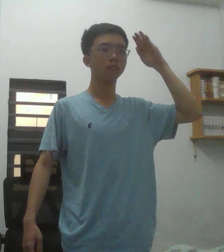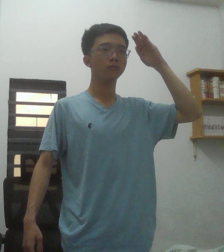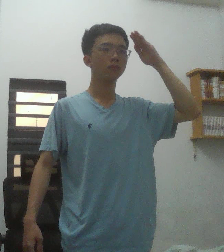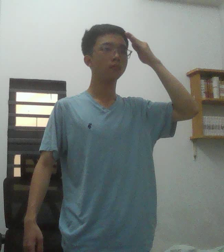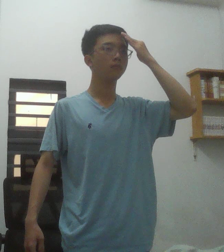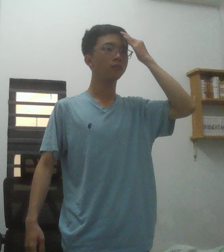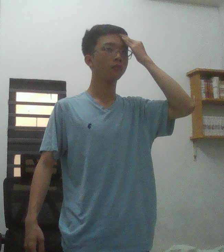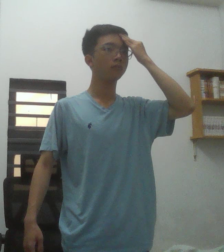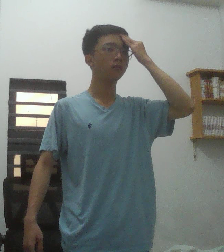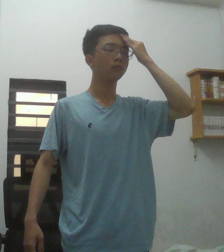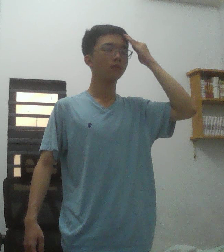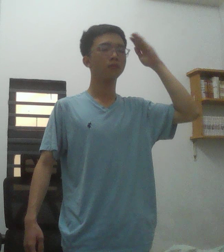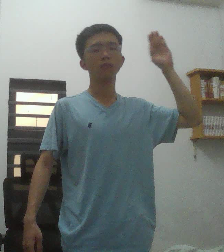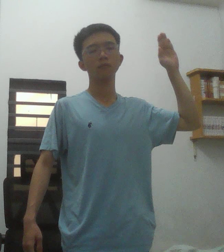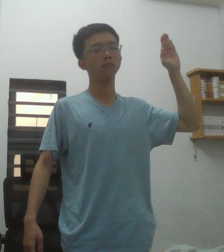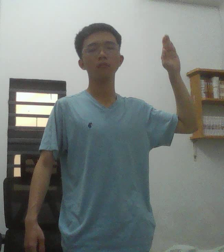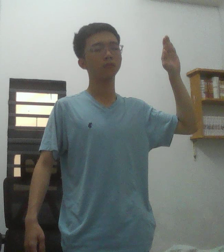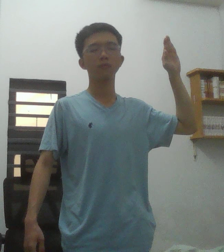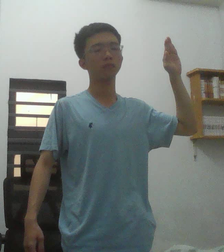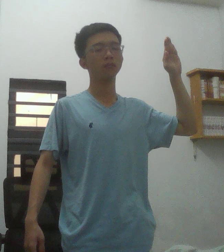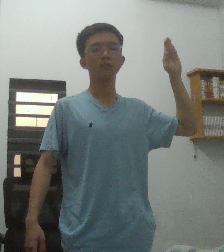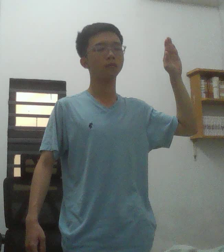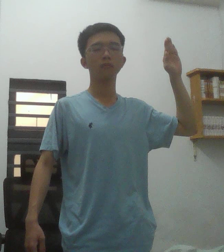khong biet